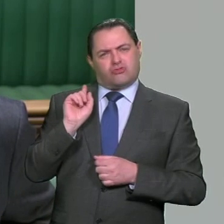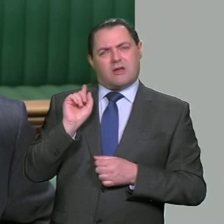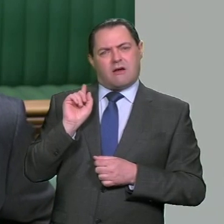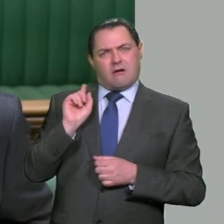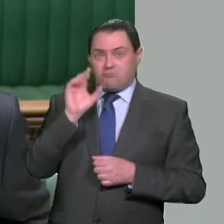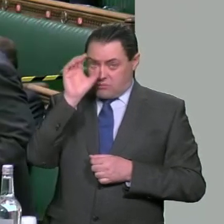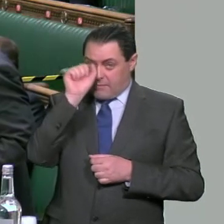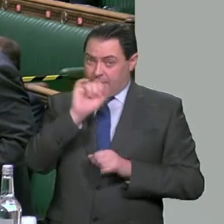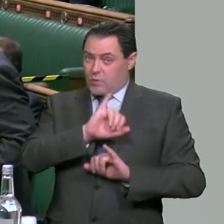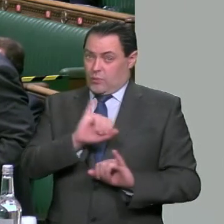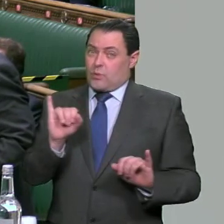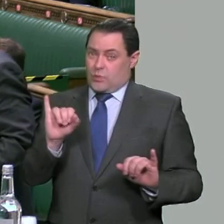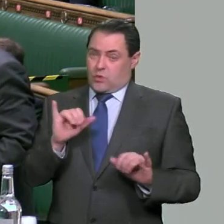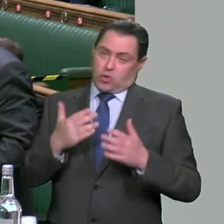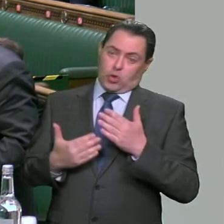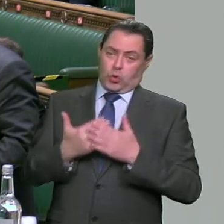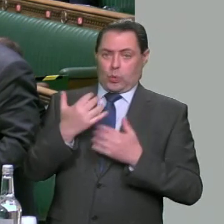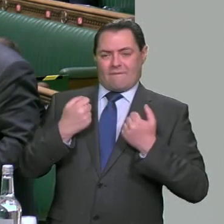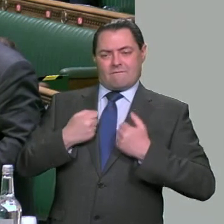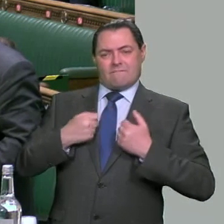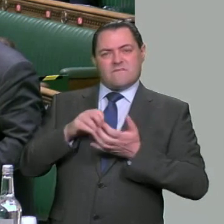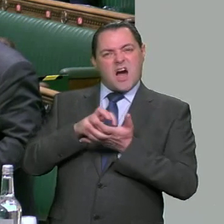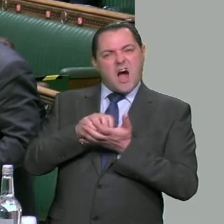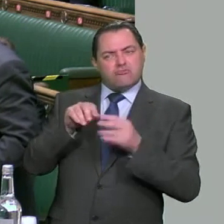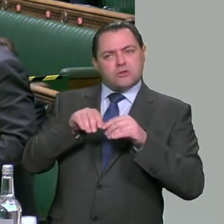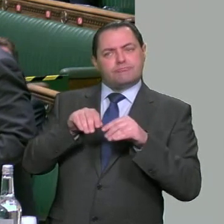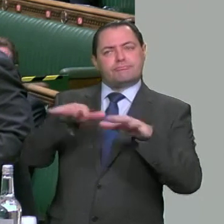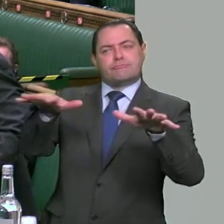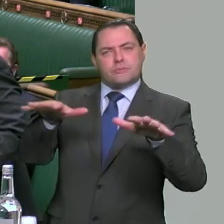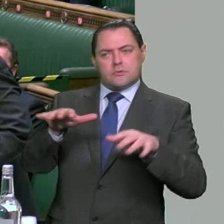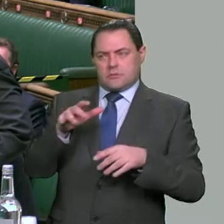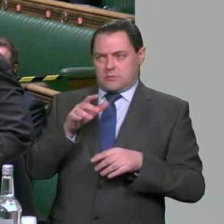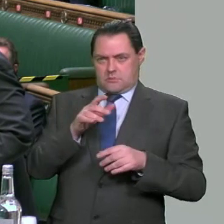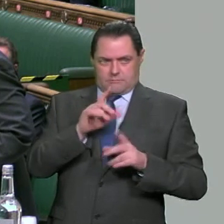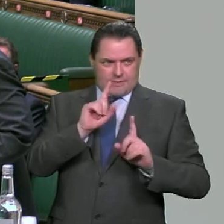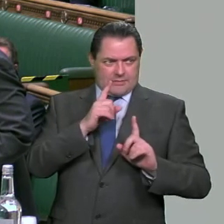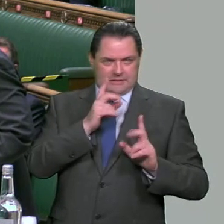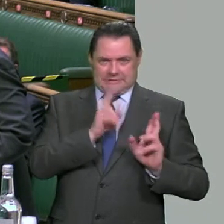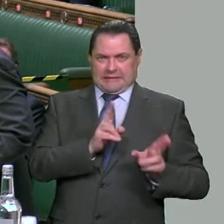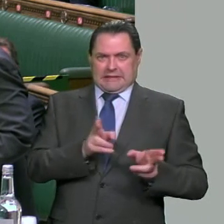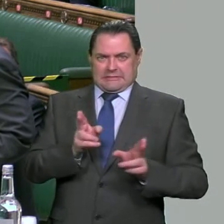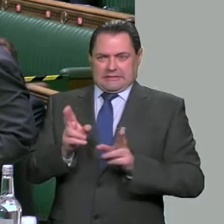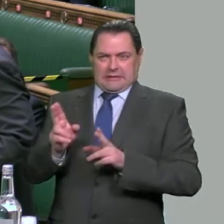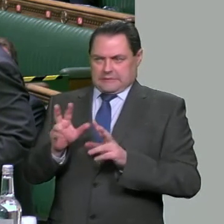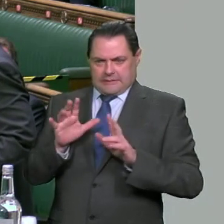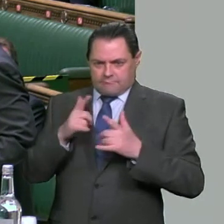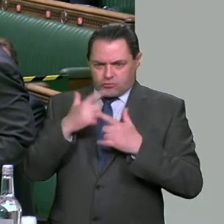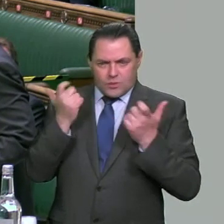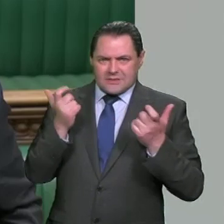We had a new virus that was capable of killing people in ways that we did not understand.